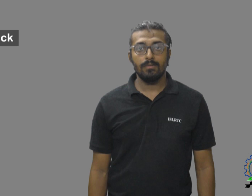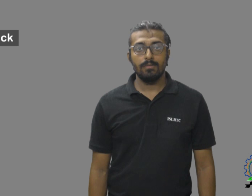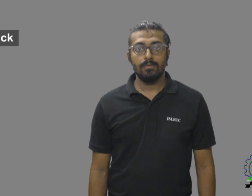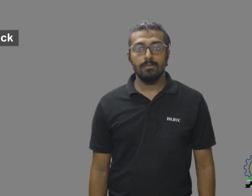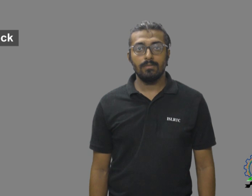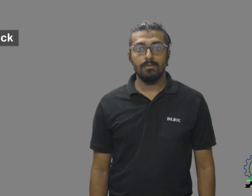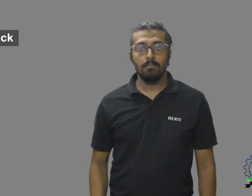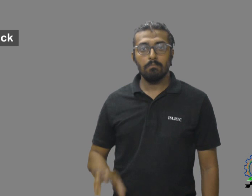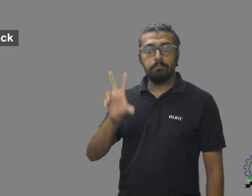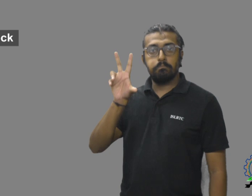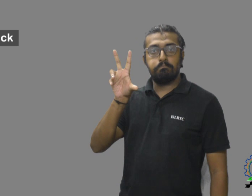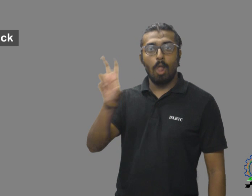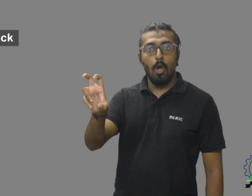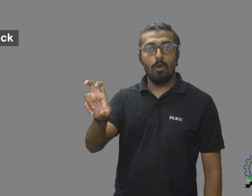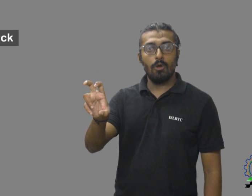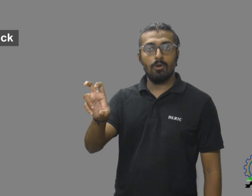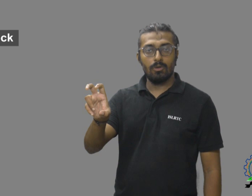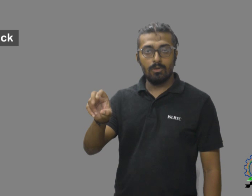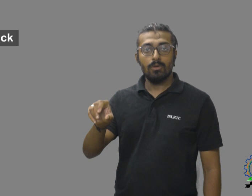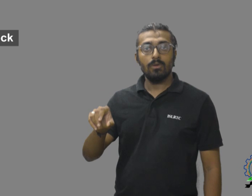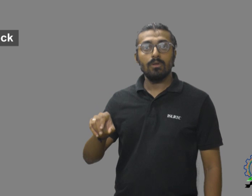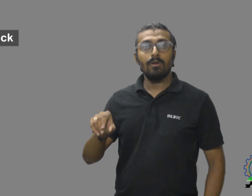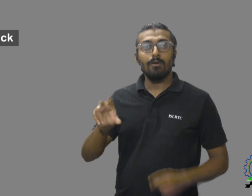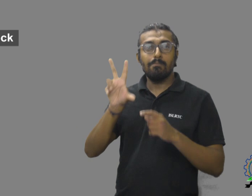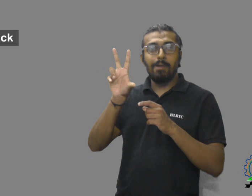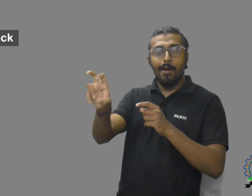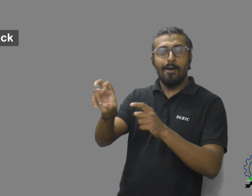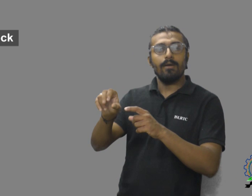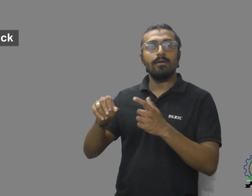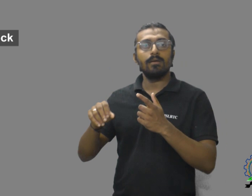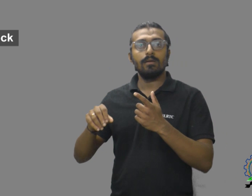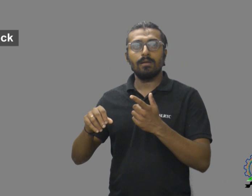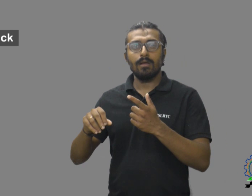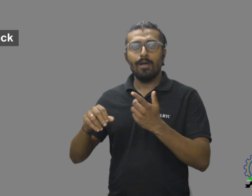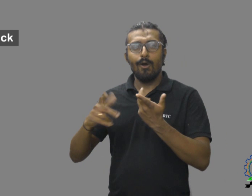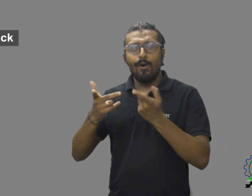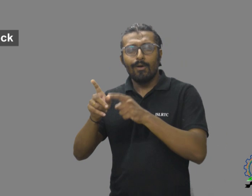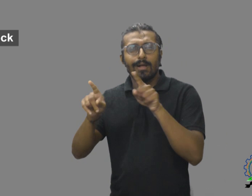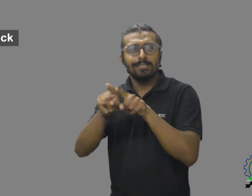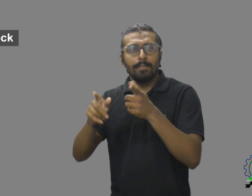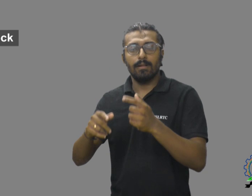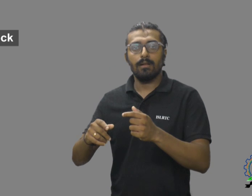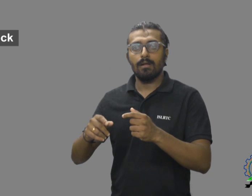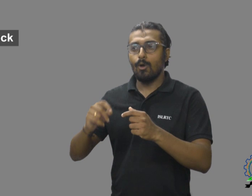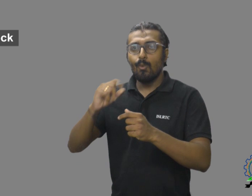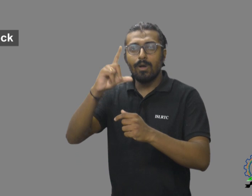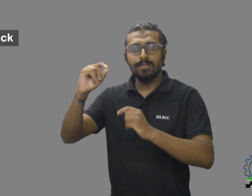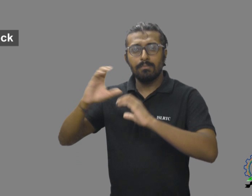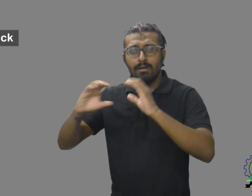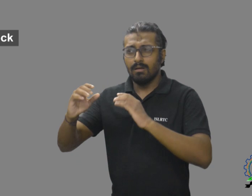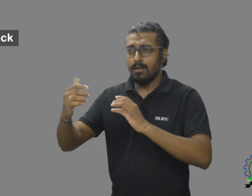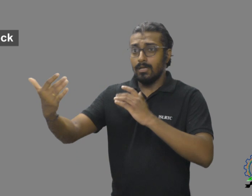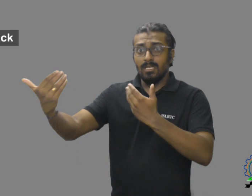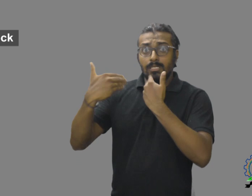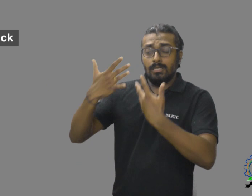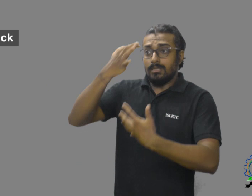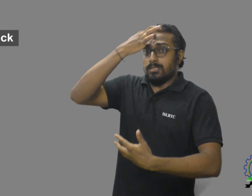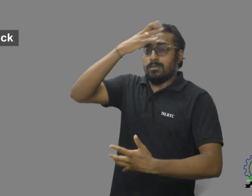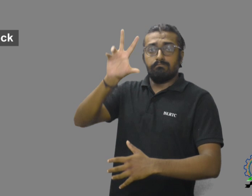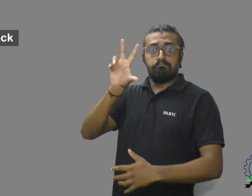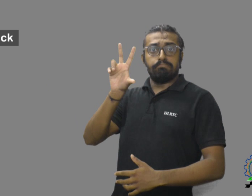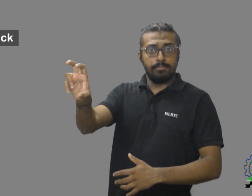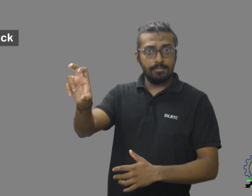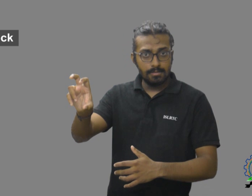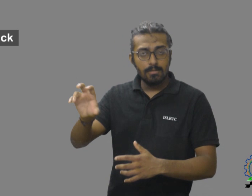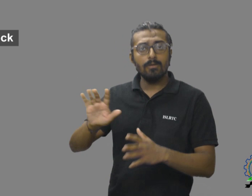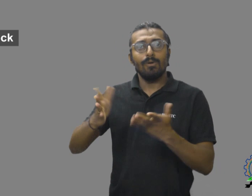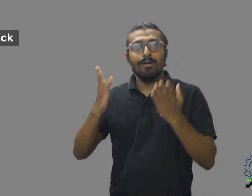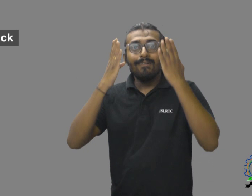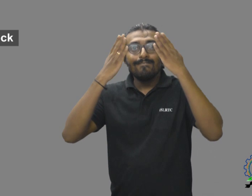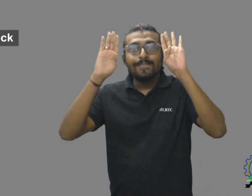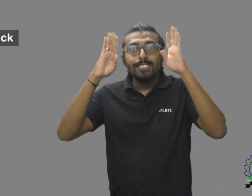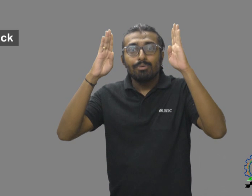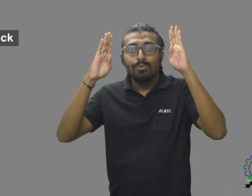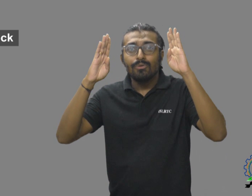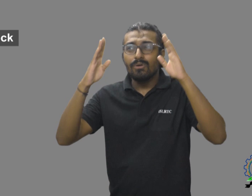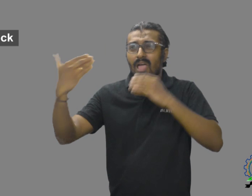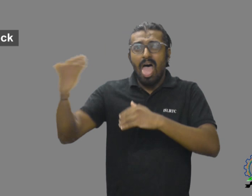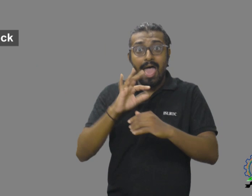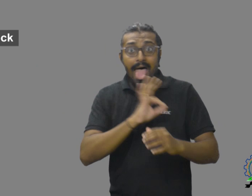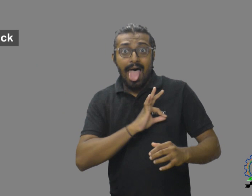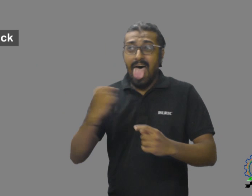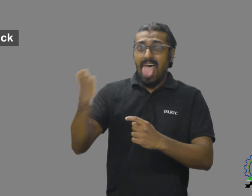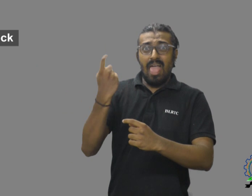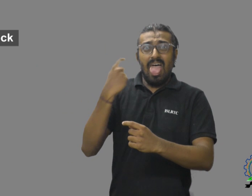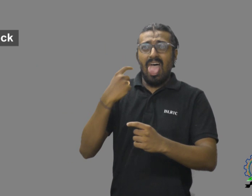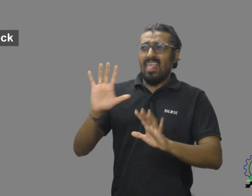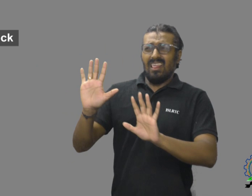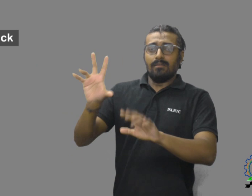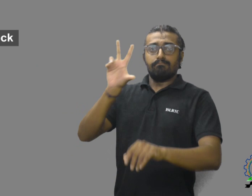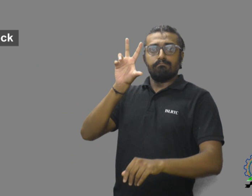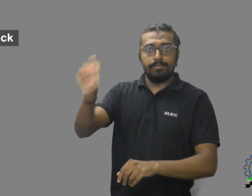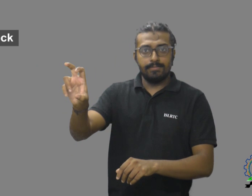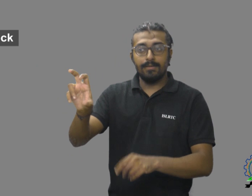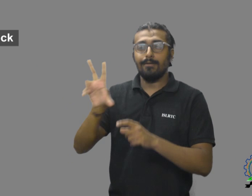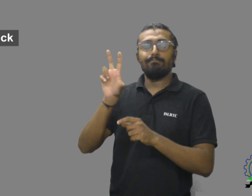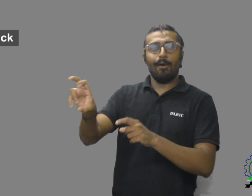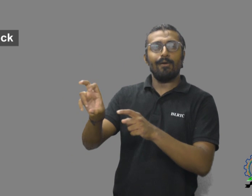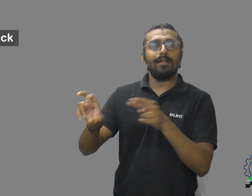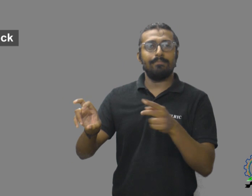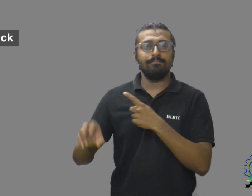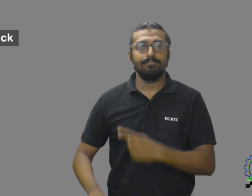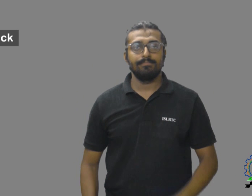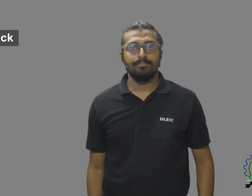Block (Block Someone on social Media)